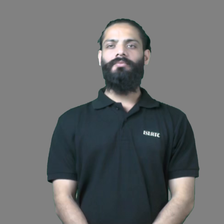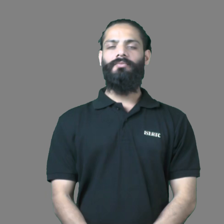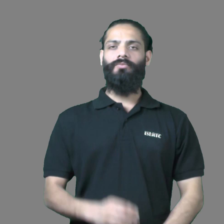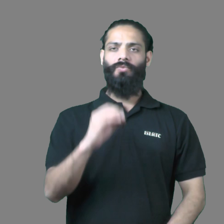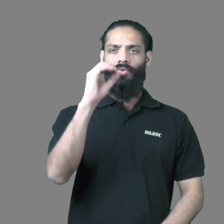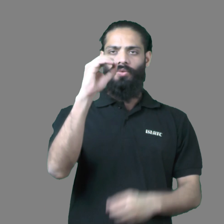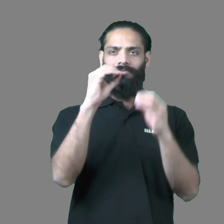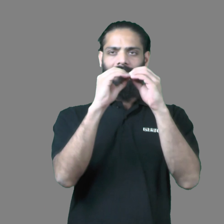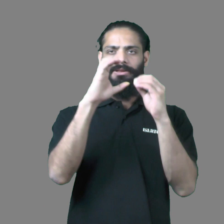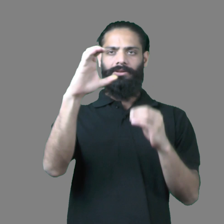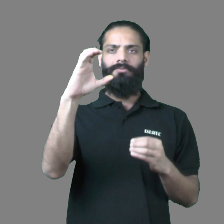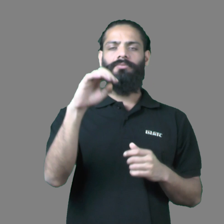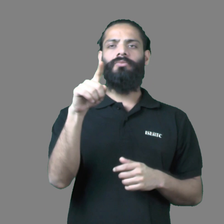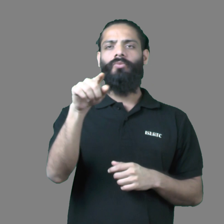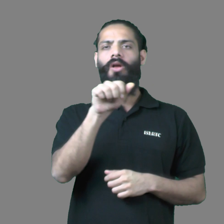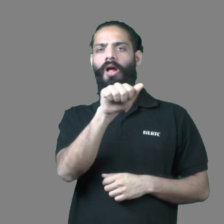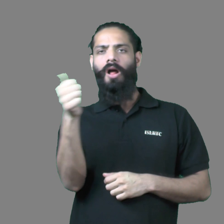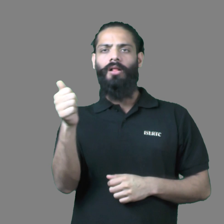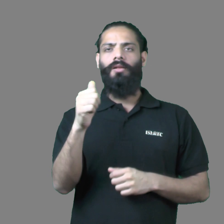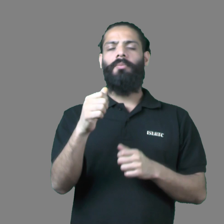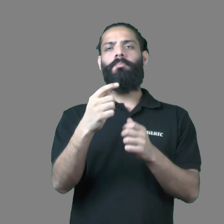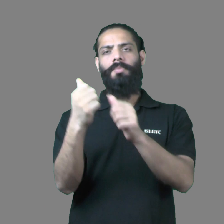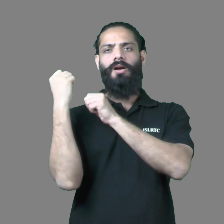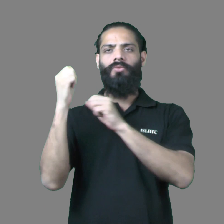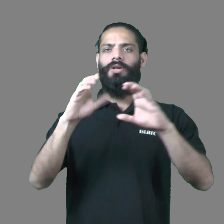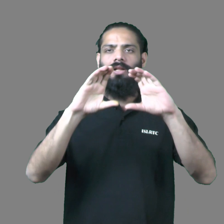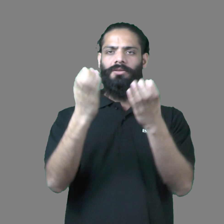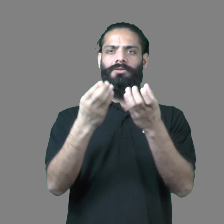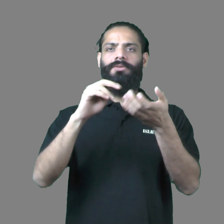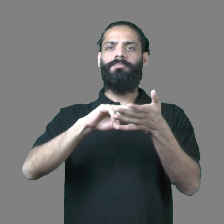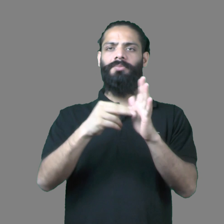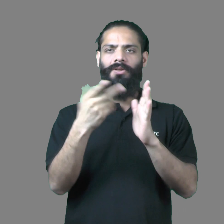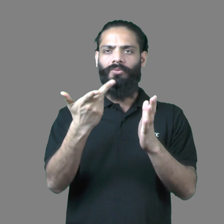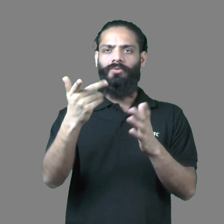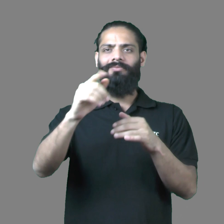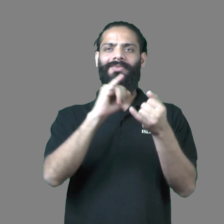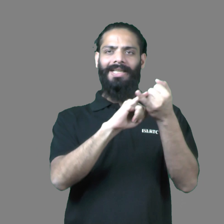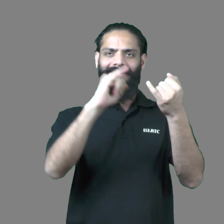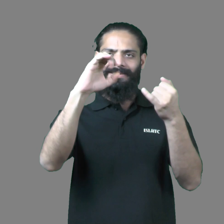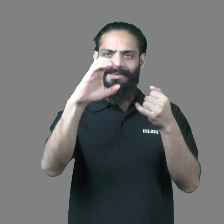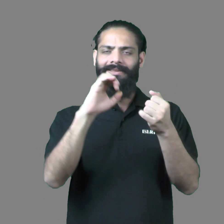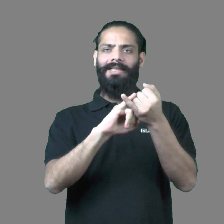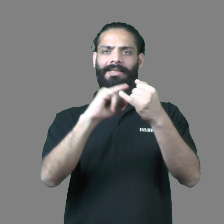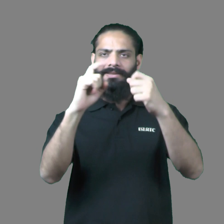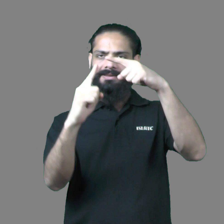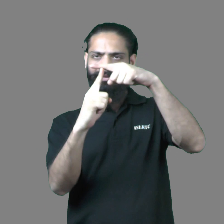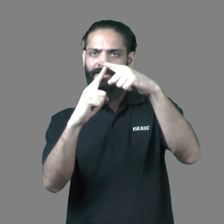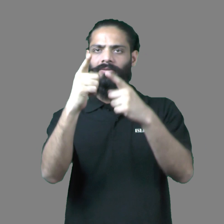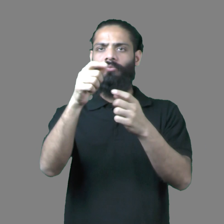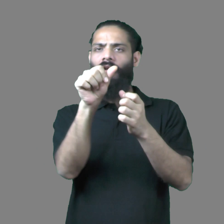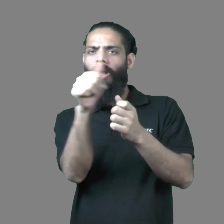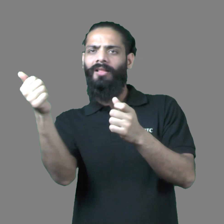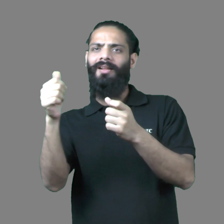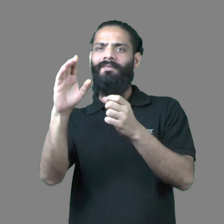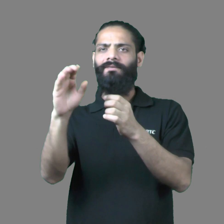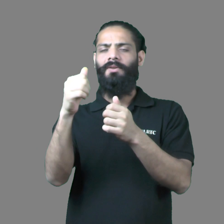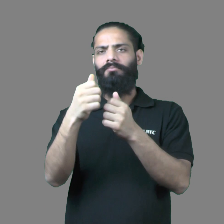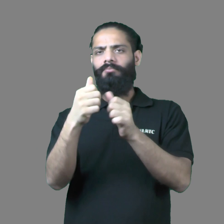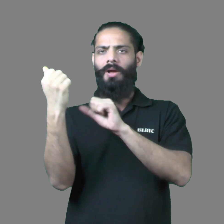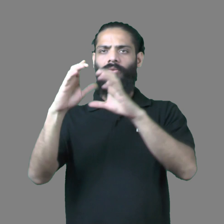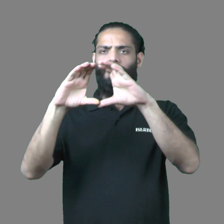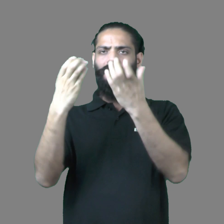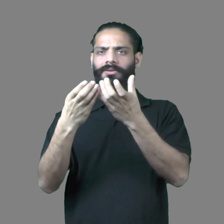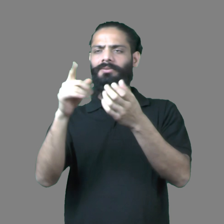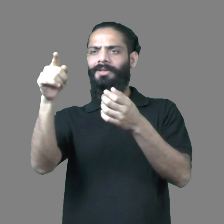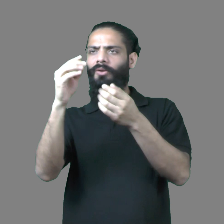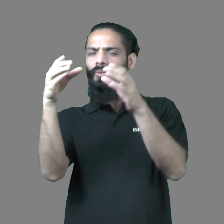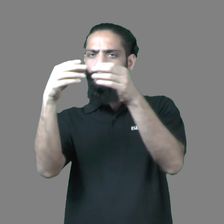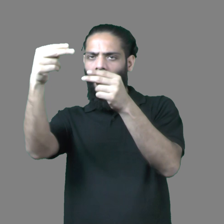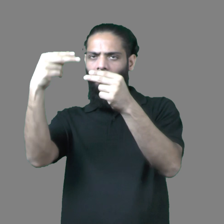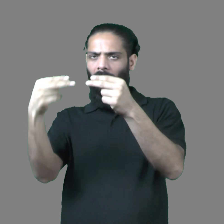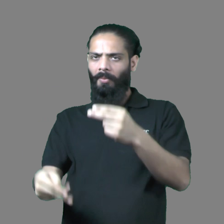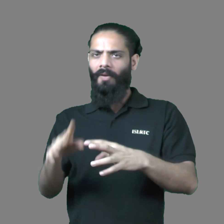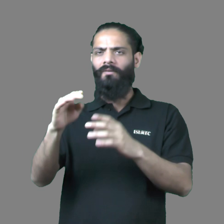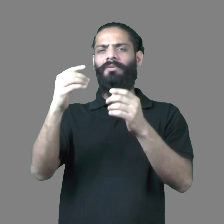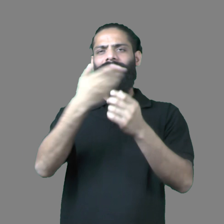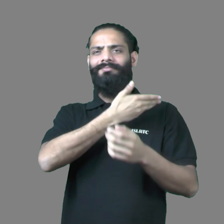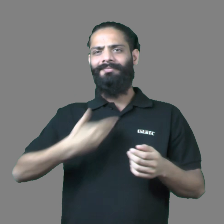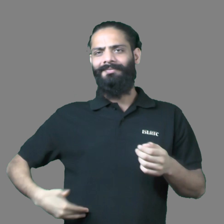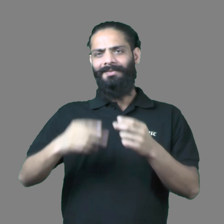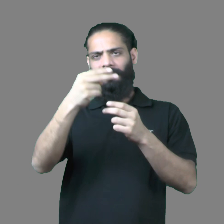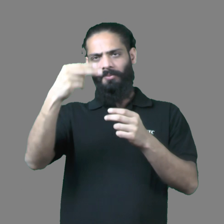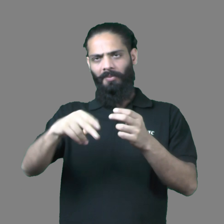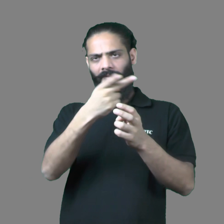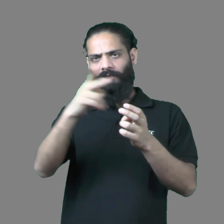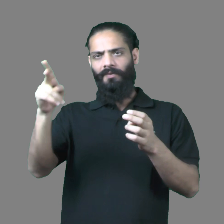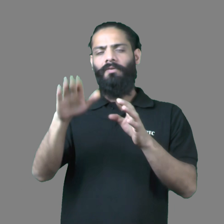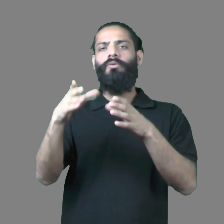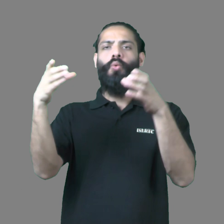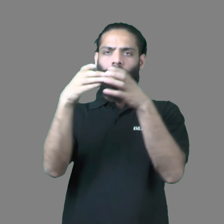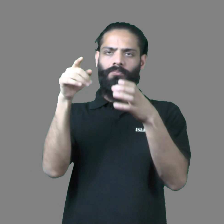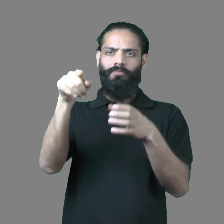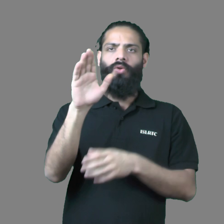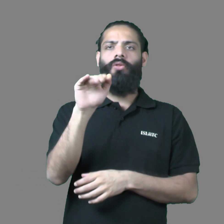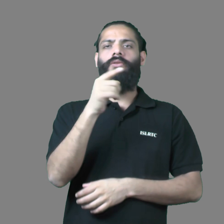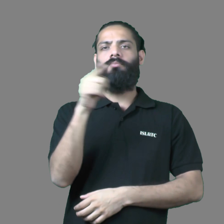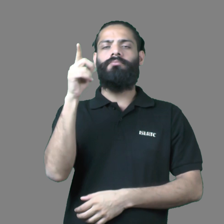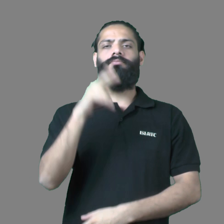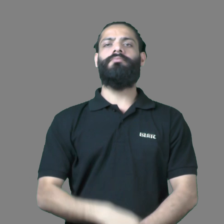Other Backward Classes (OBC)